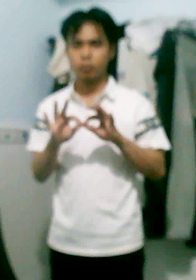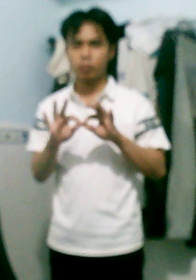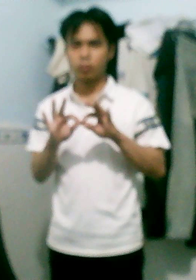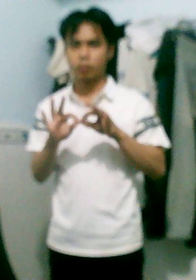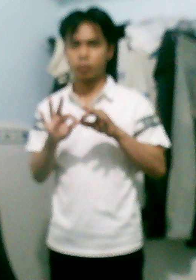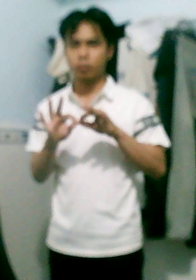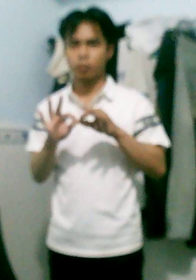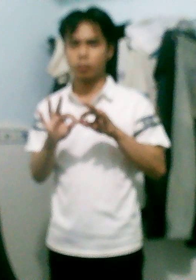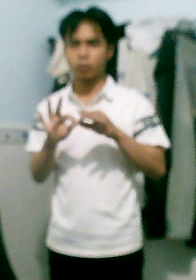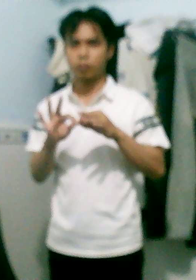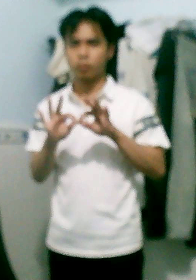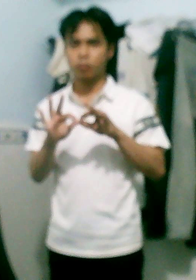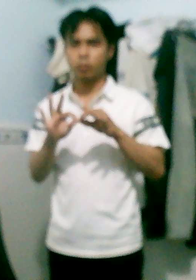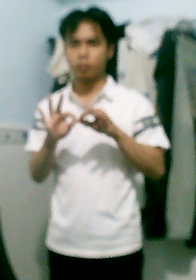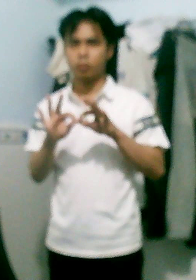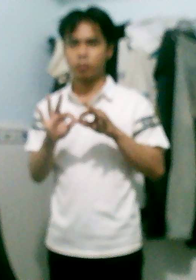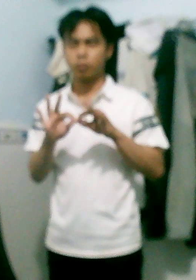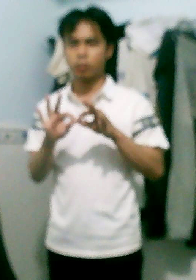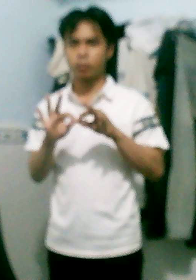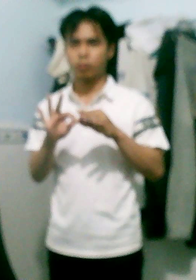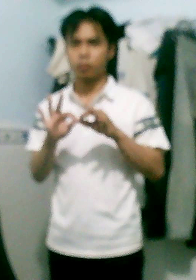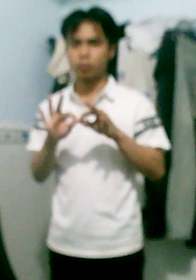phien dich